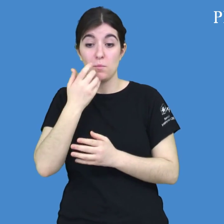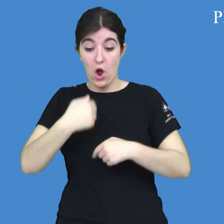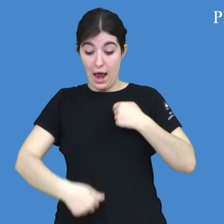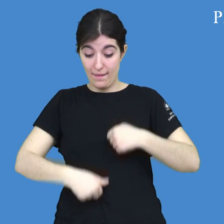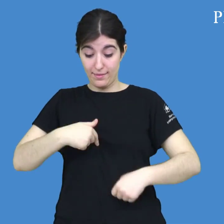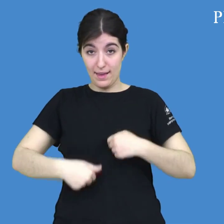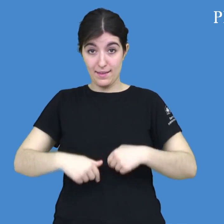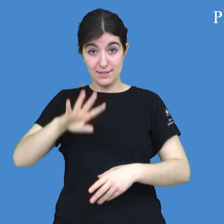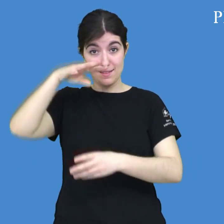circulación